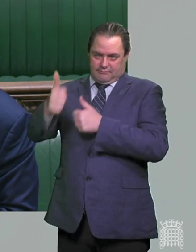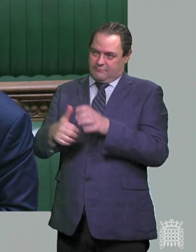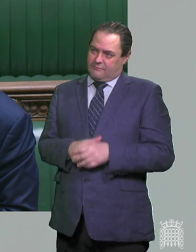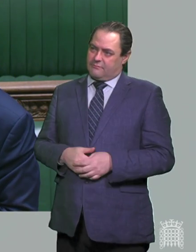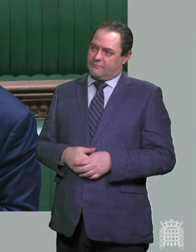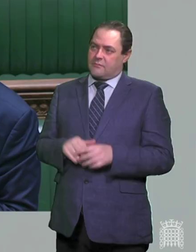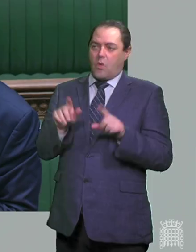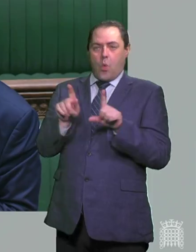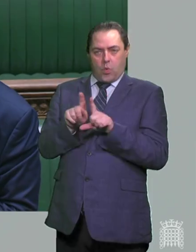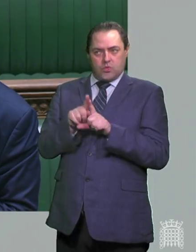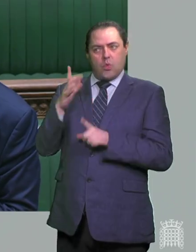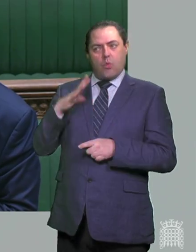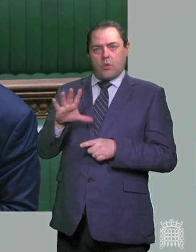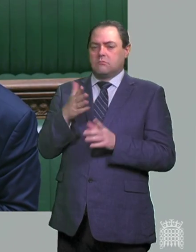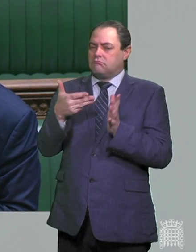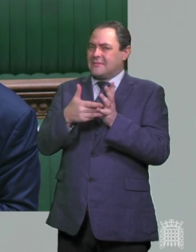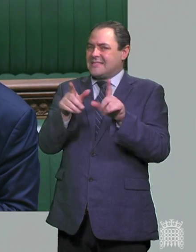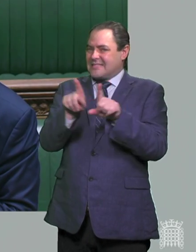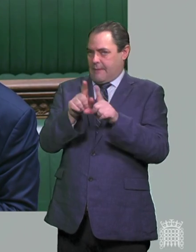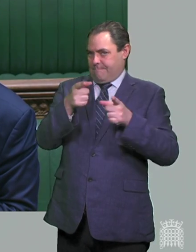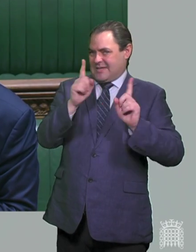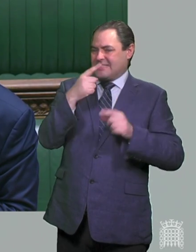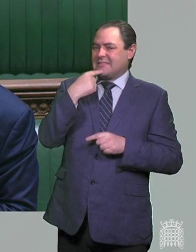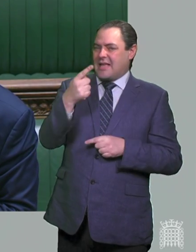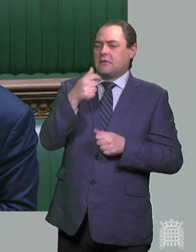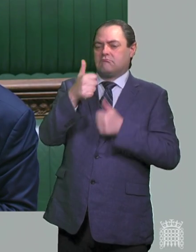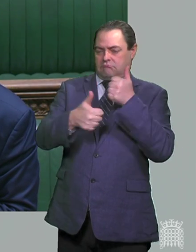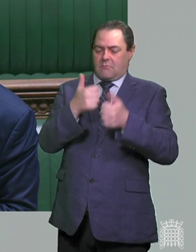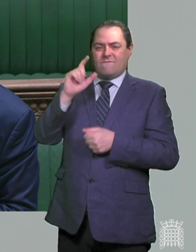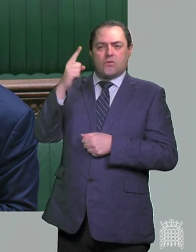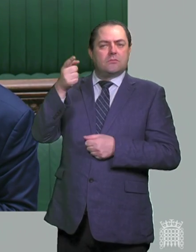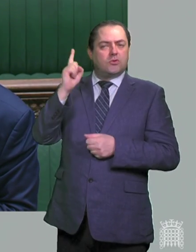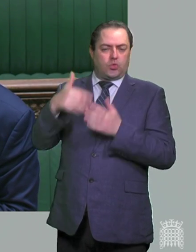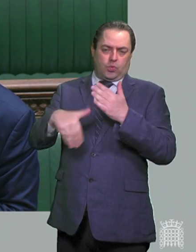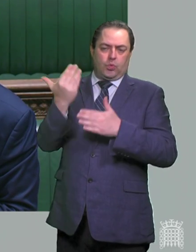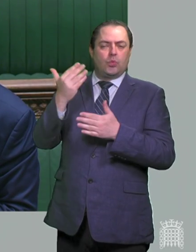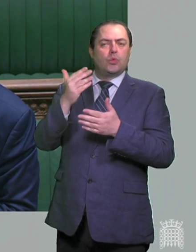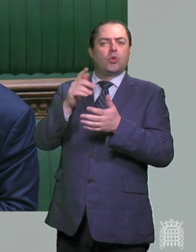May I echo the Secretary of State’s congratulations to Humza Yousaf, the new First Minister of Scotland?